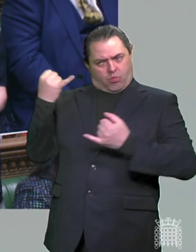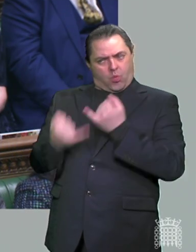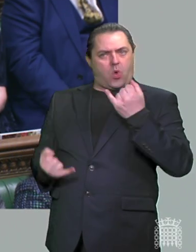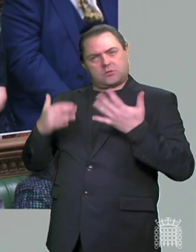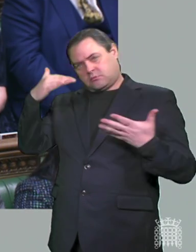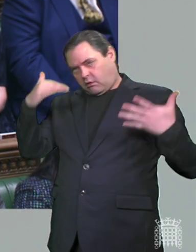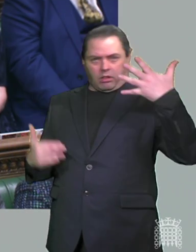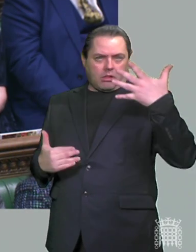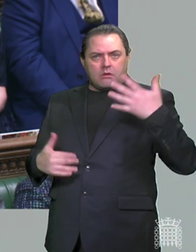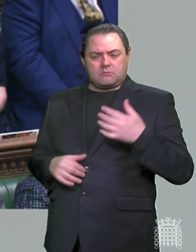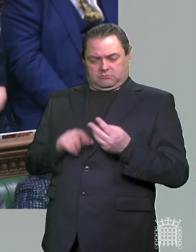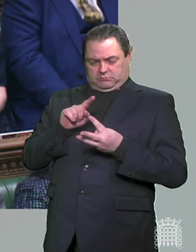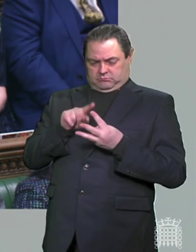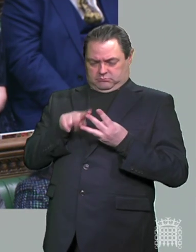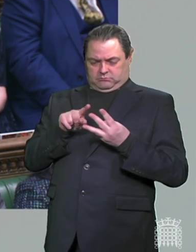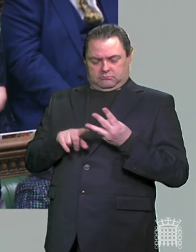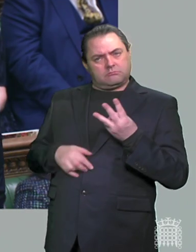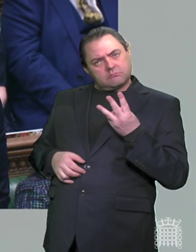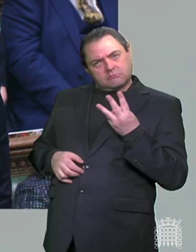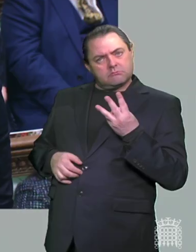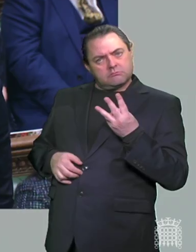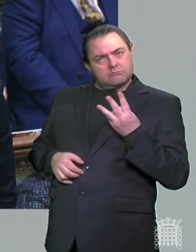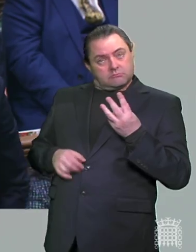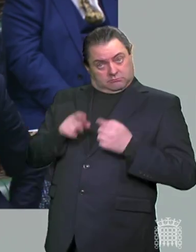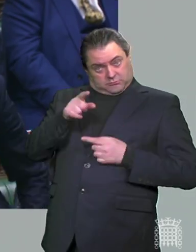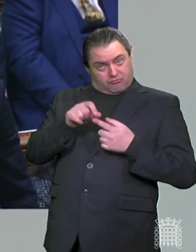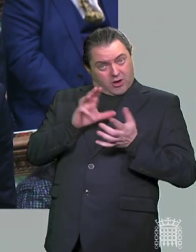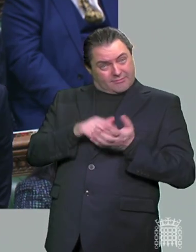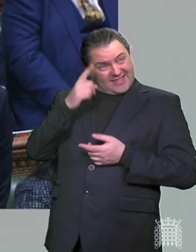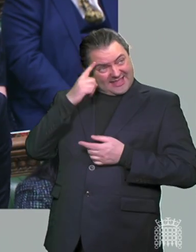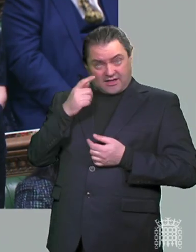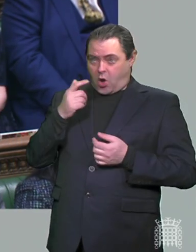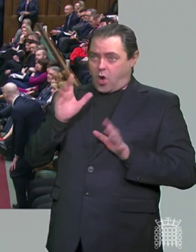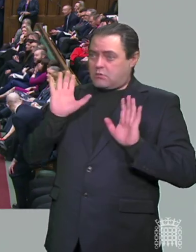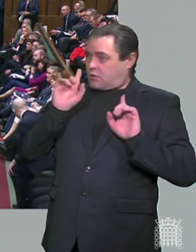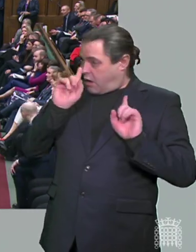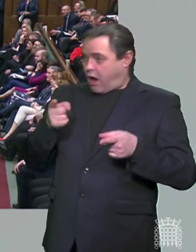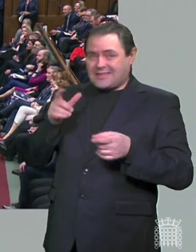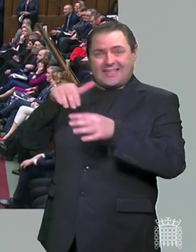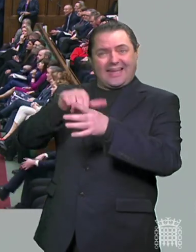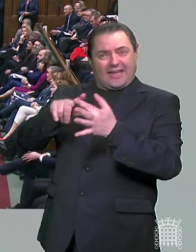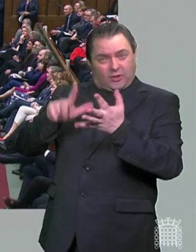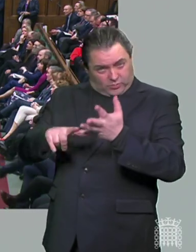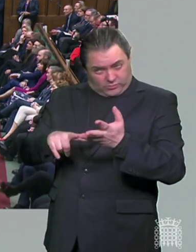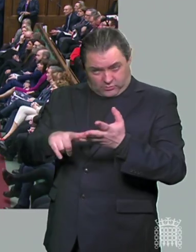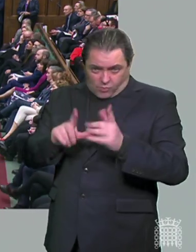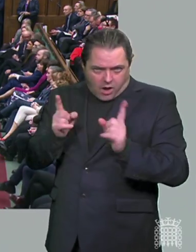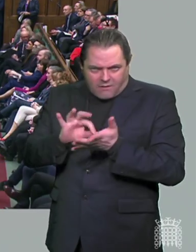Does the Prime Minister still believe that the UK can afford not to be in the European Union?